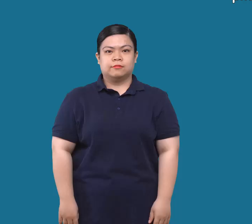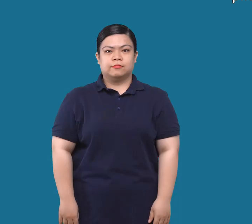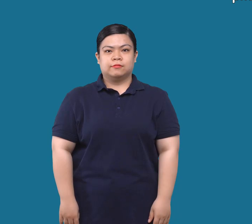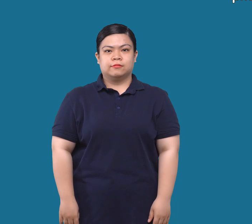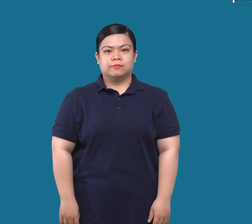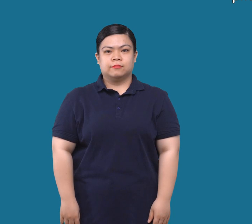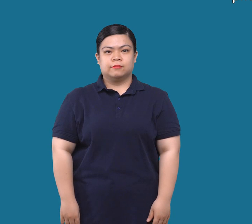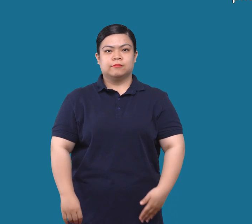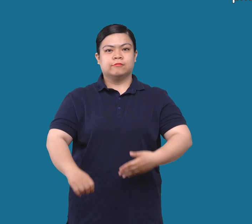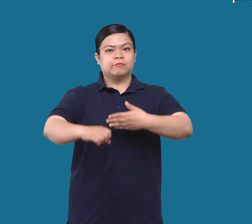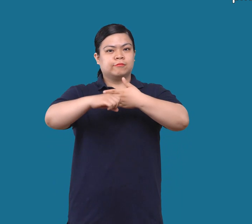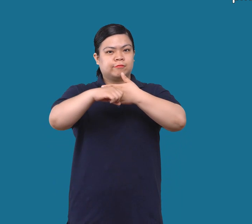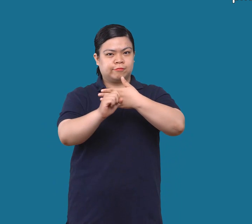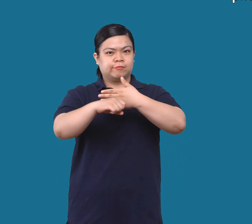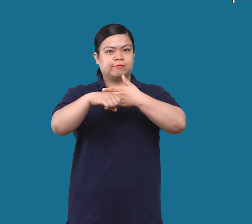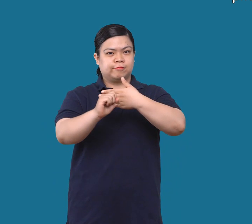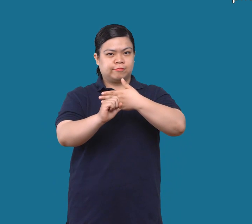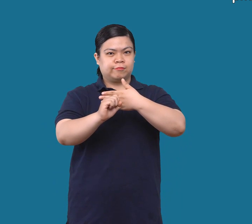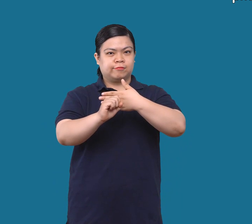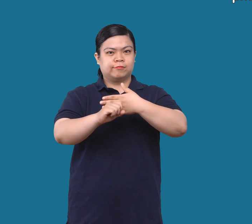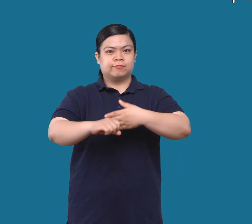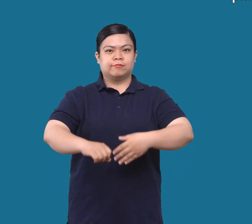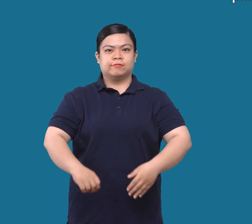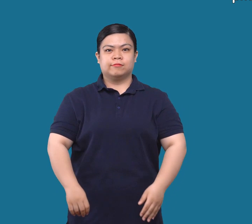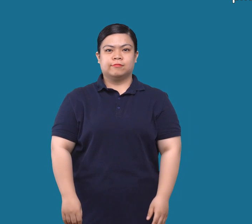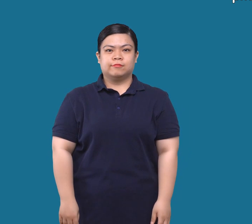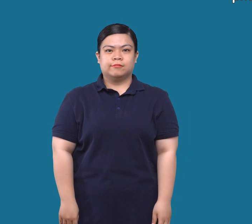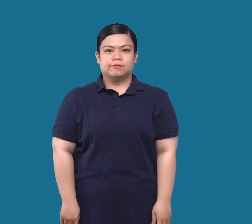phòng thí nghiệm